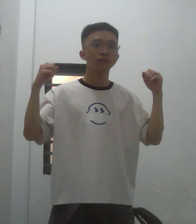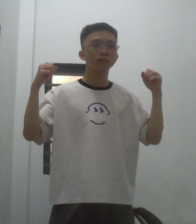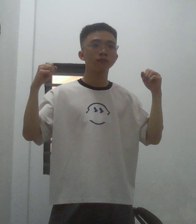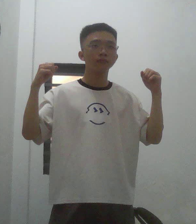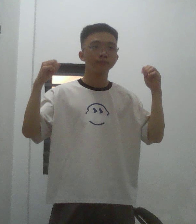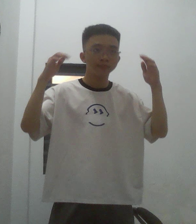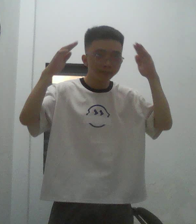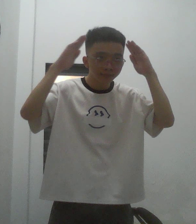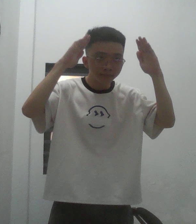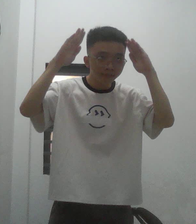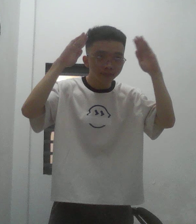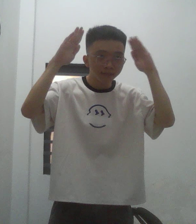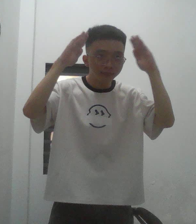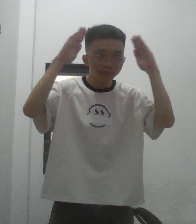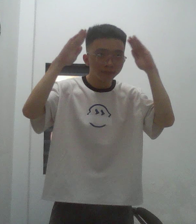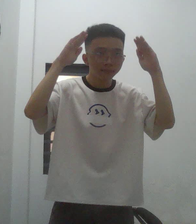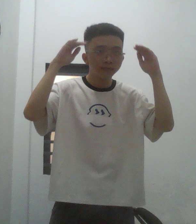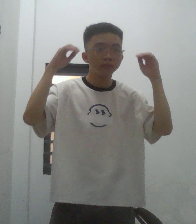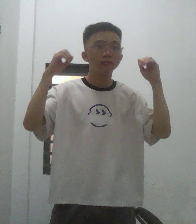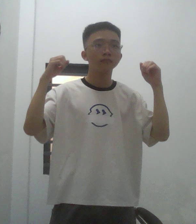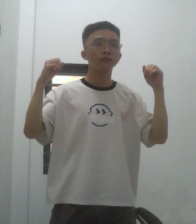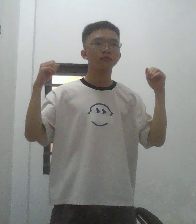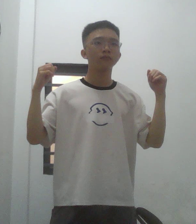xin chao